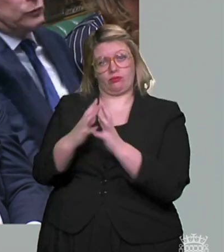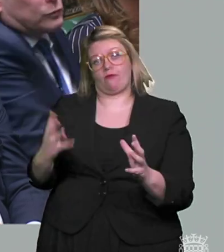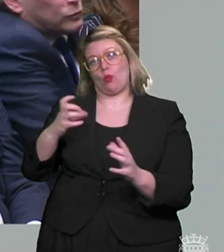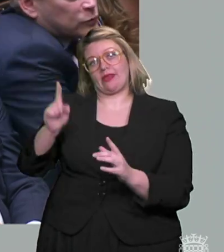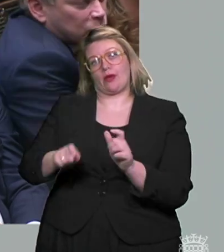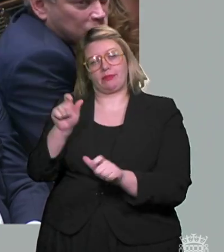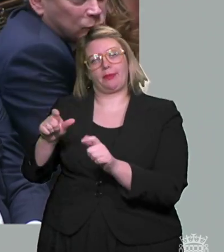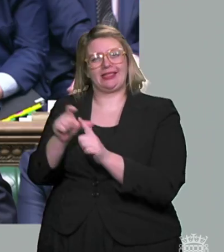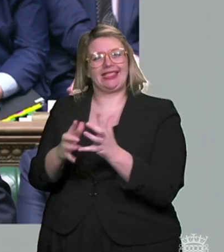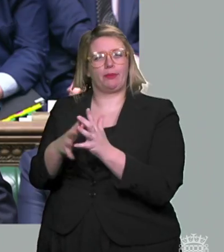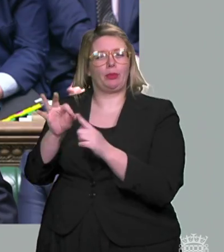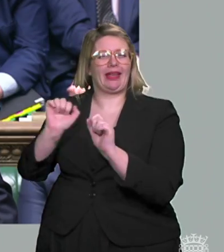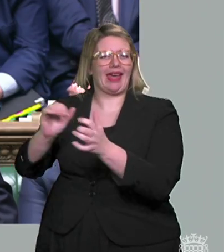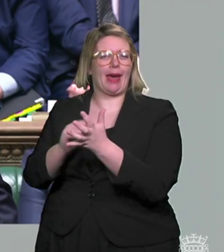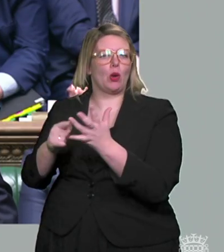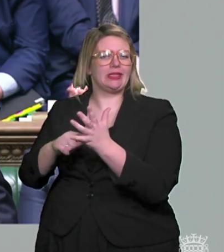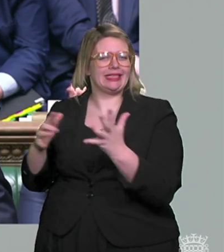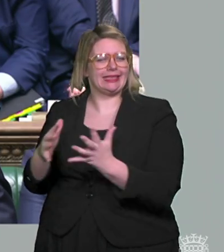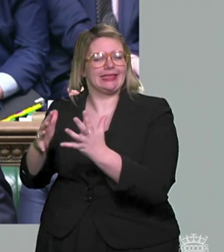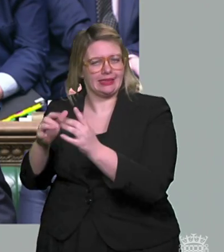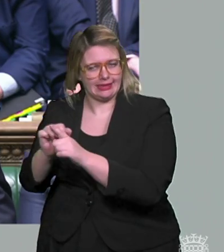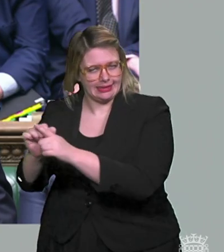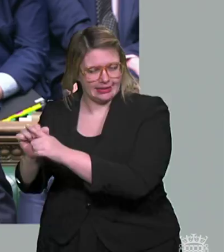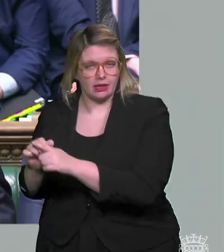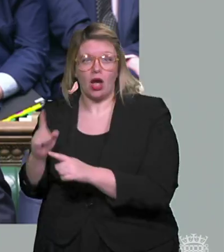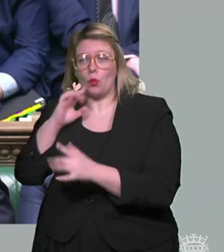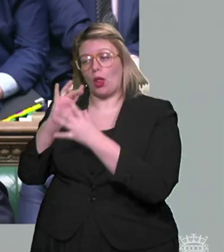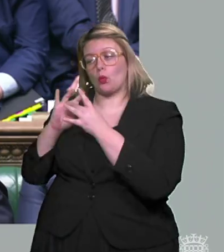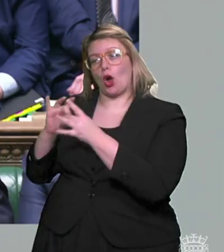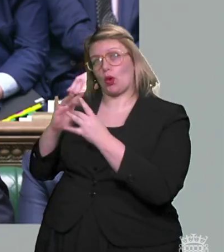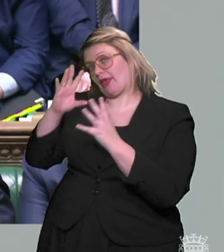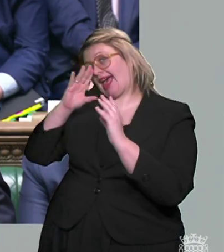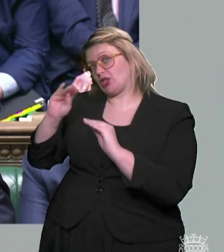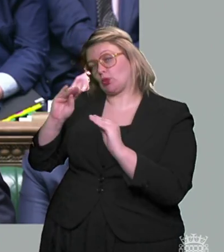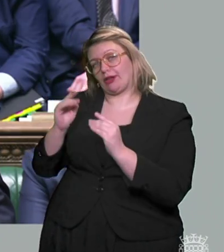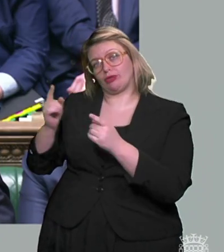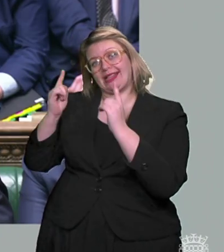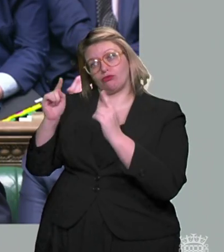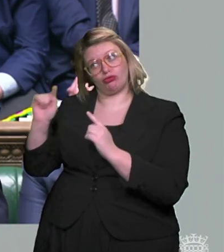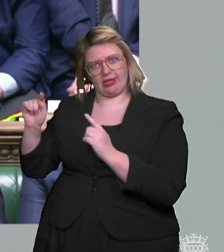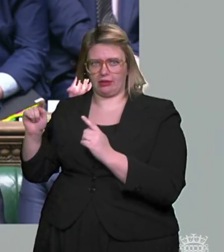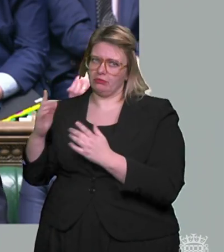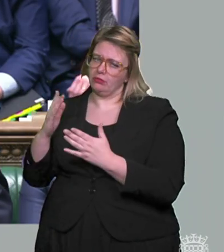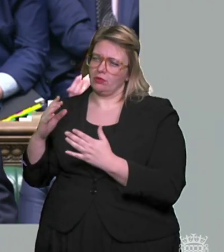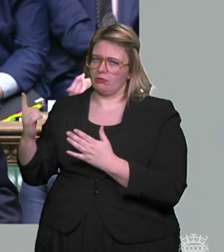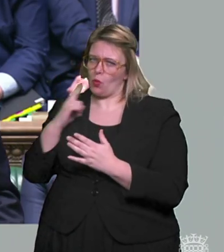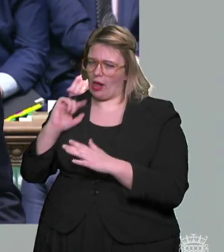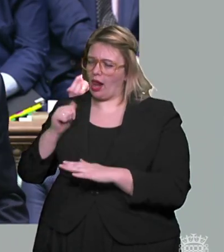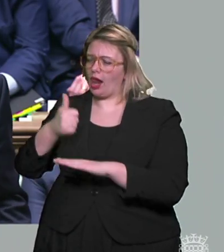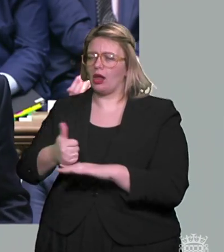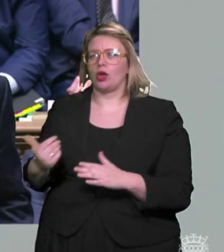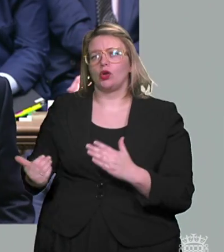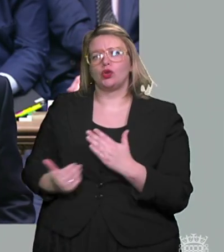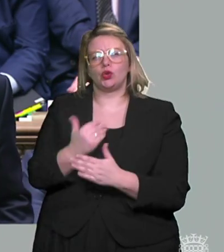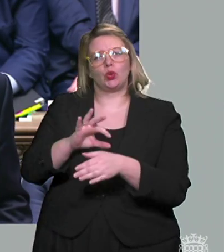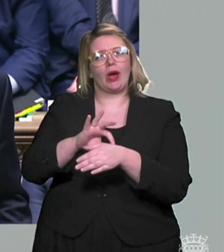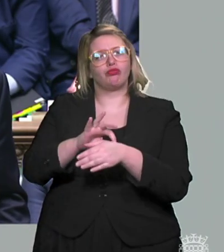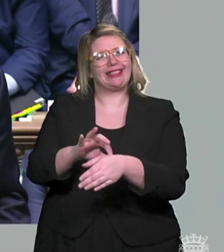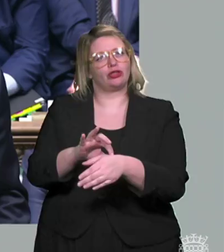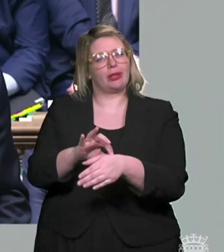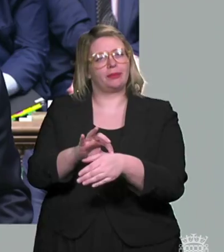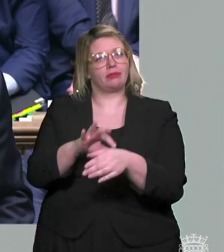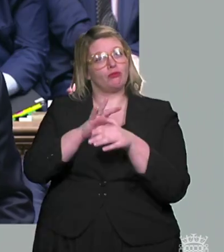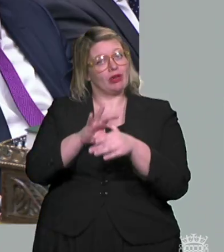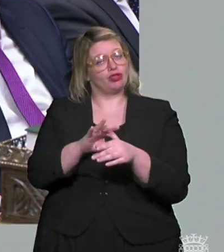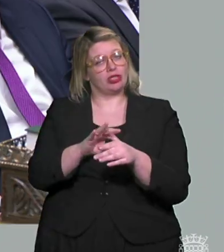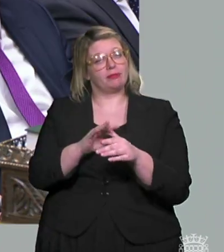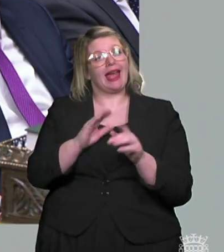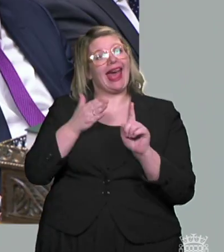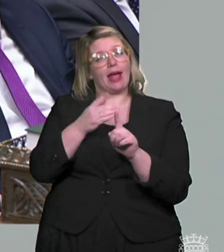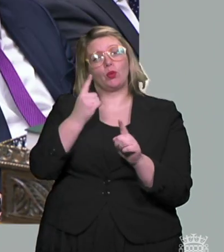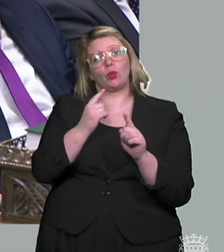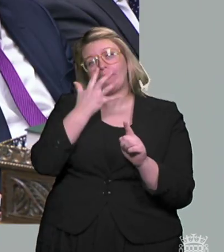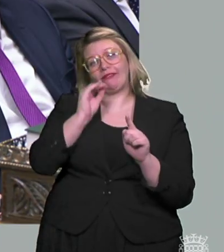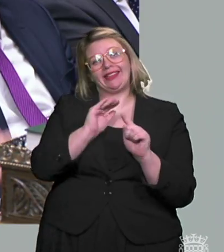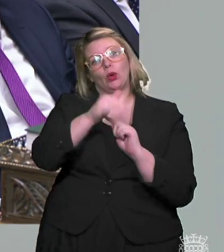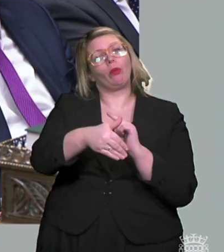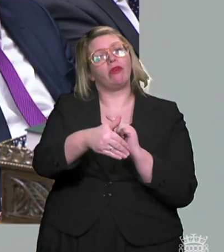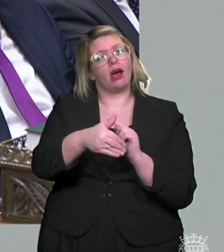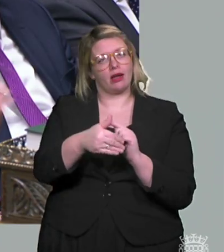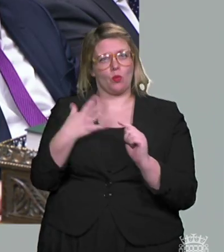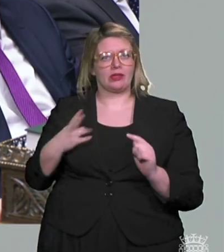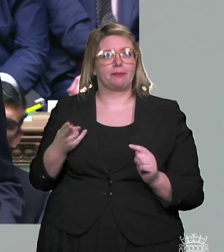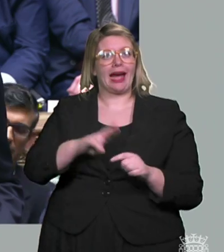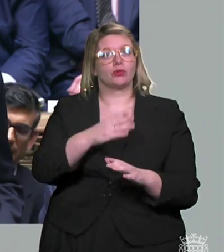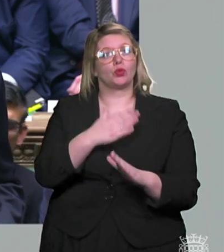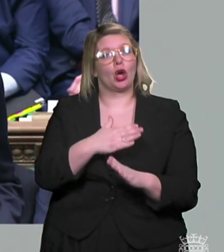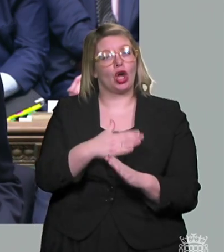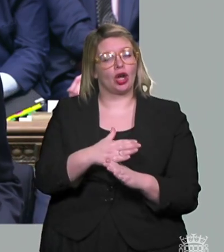Secondly, with the Secretary of State for Education, my right honourable Friend the Member for Chichester , who has a deep personal commitment to this area, we will introduce a new kind of apprenticeship, targeted at the over 50s who want to return to work.